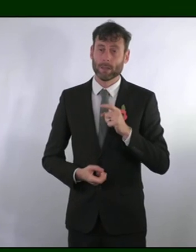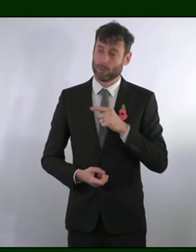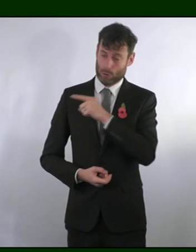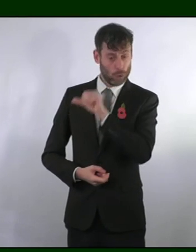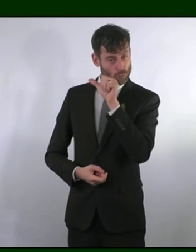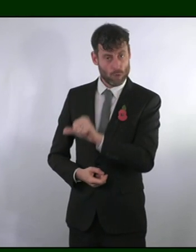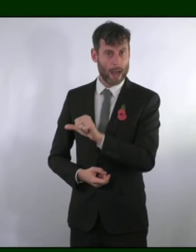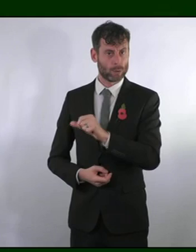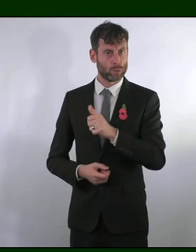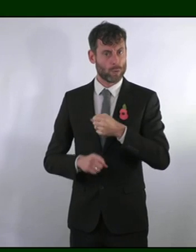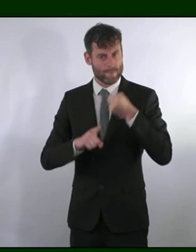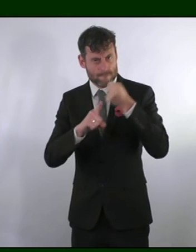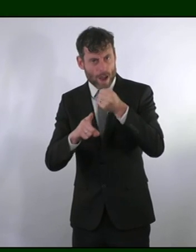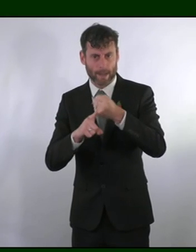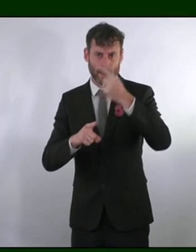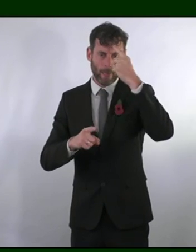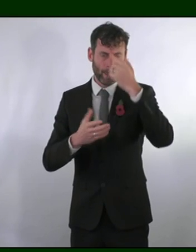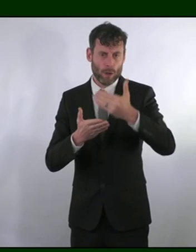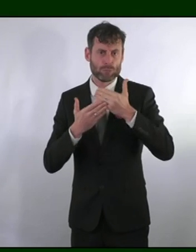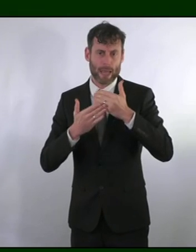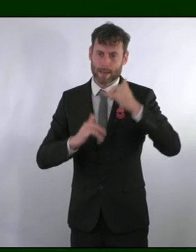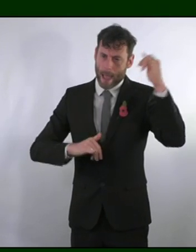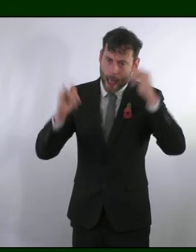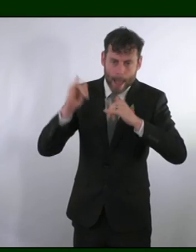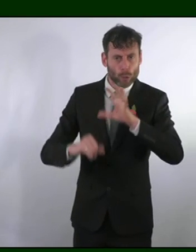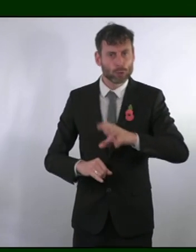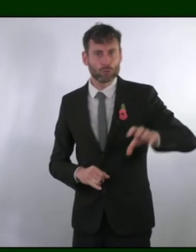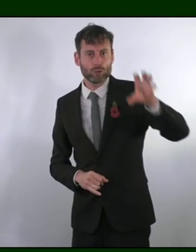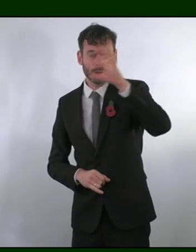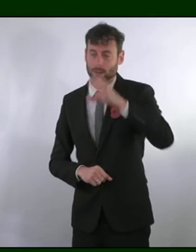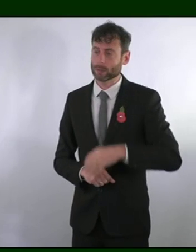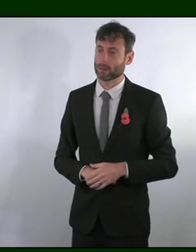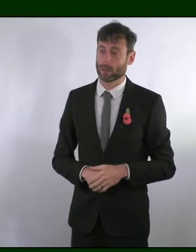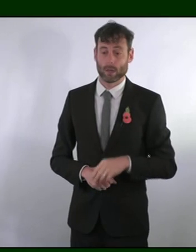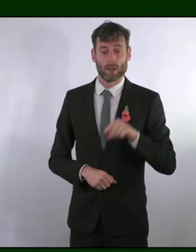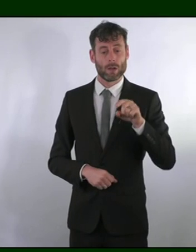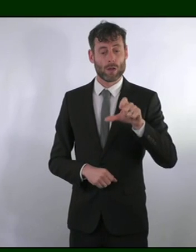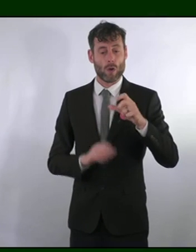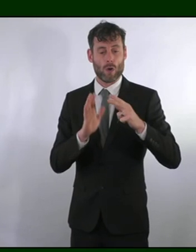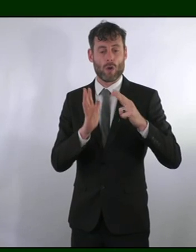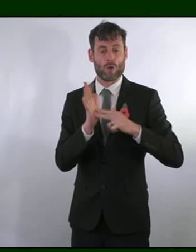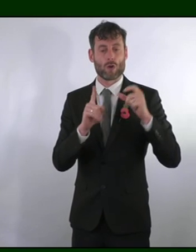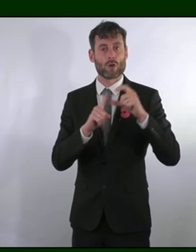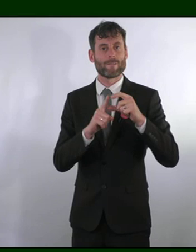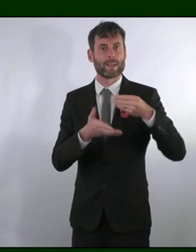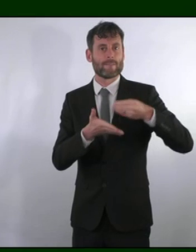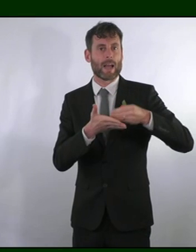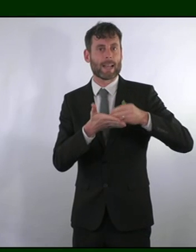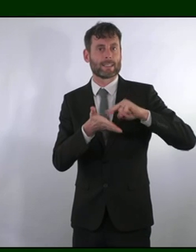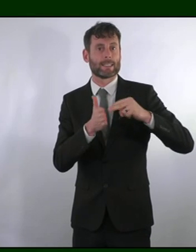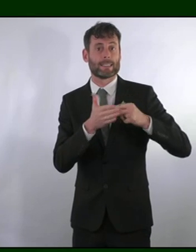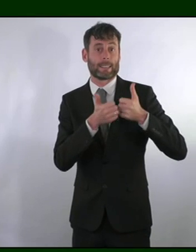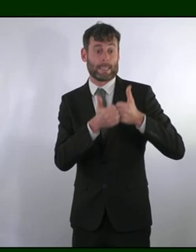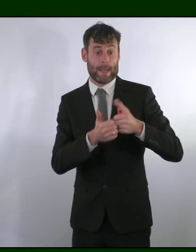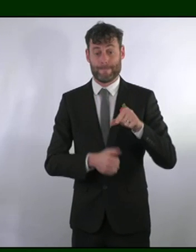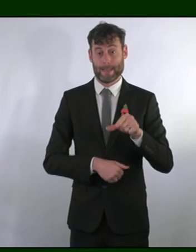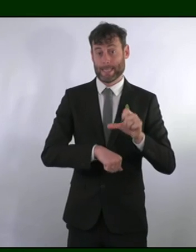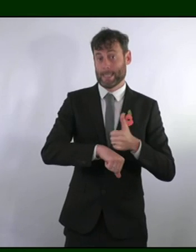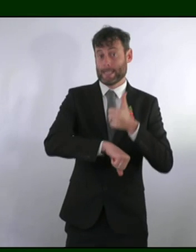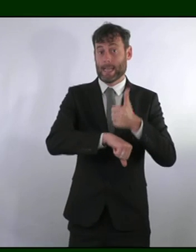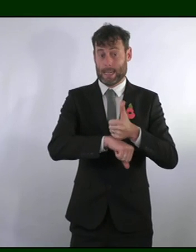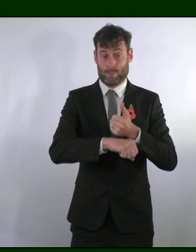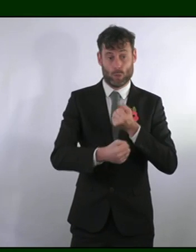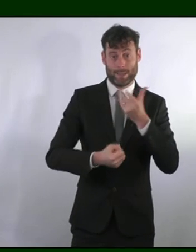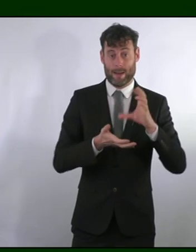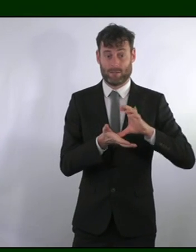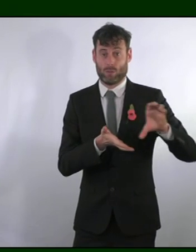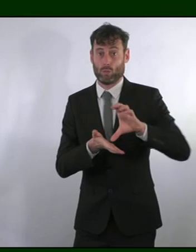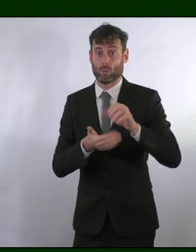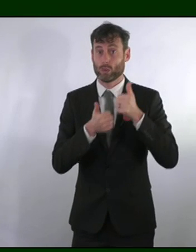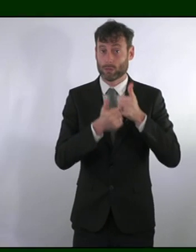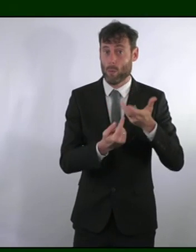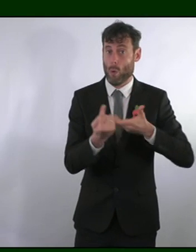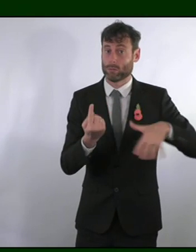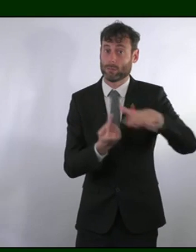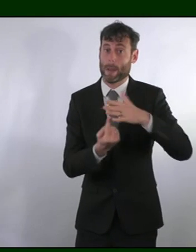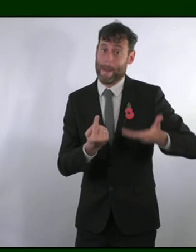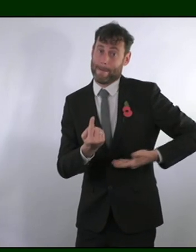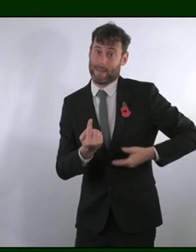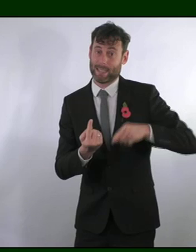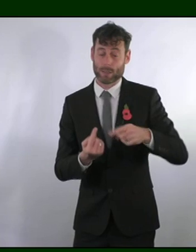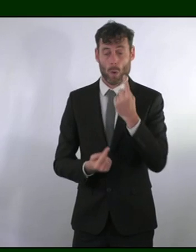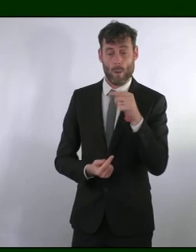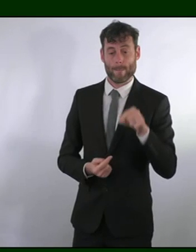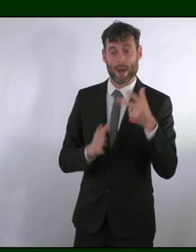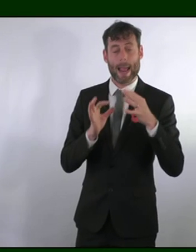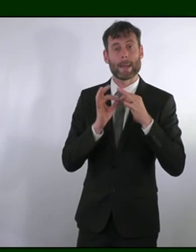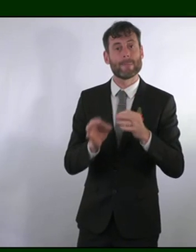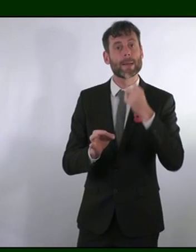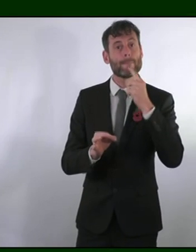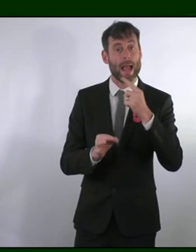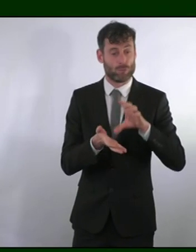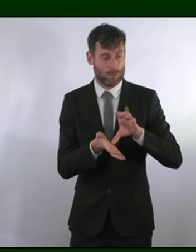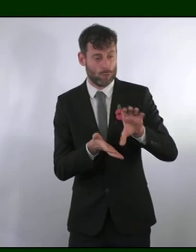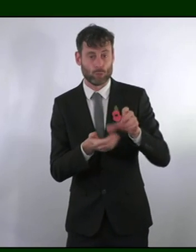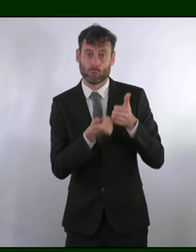The Bank of England’s covid corporate financing facility is helping to support the airlines’ current liquidity problems, with the sector drawing down £1.8 billion in support.